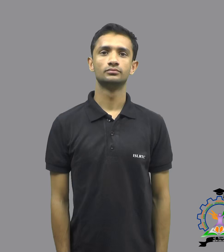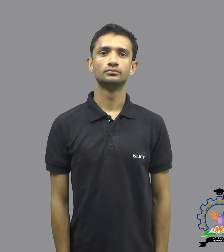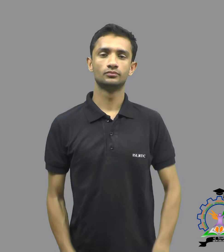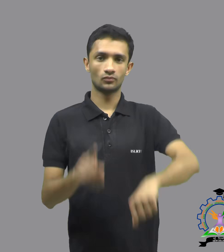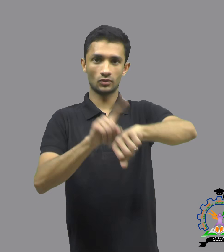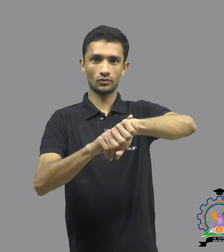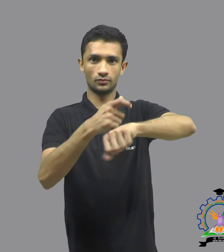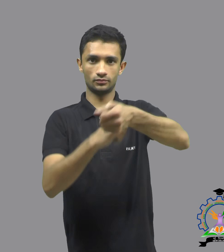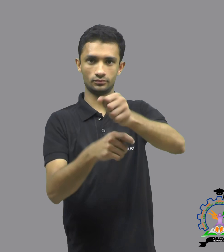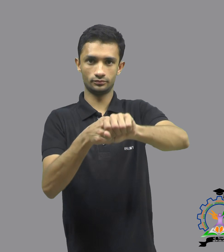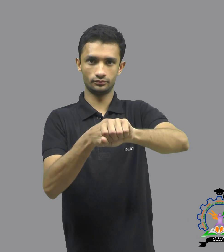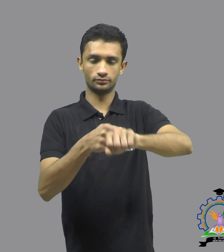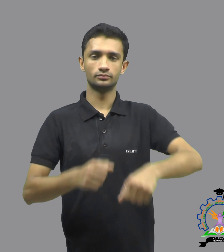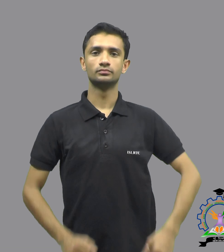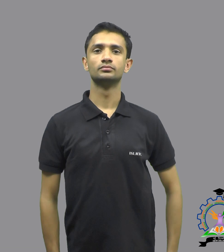Watch Wristwatch Timepiece